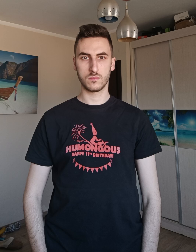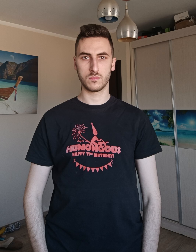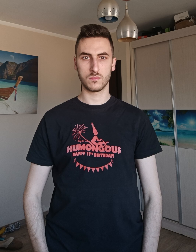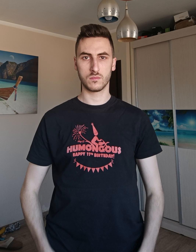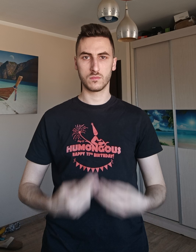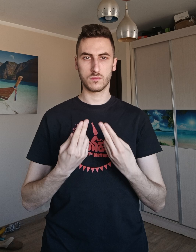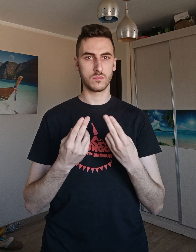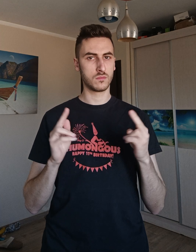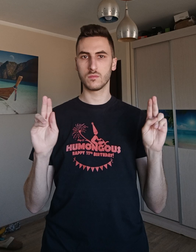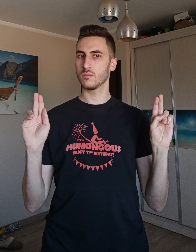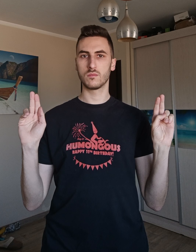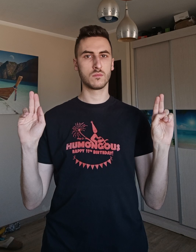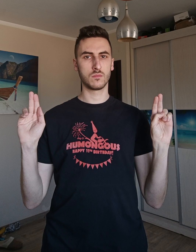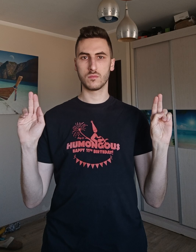לא חשוב